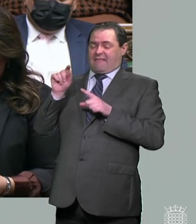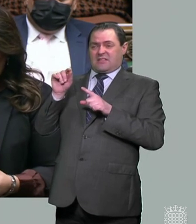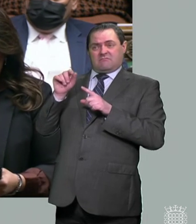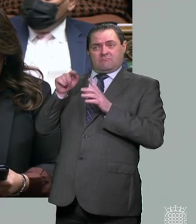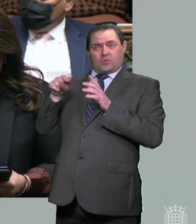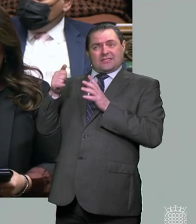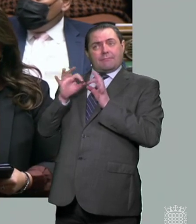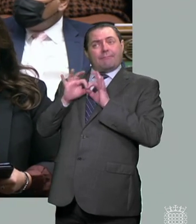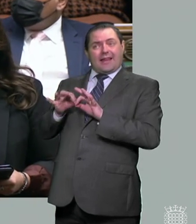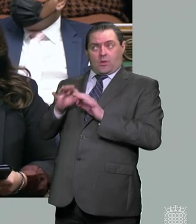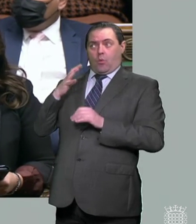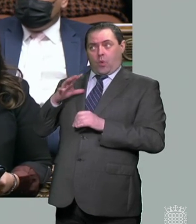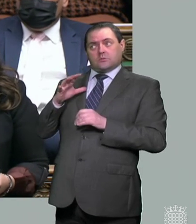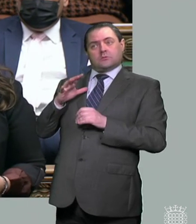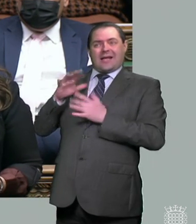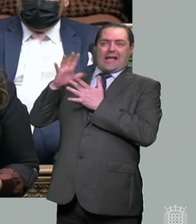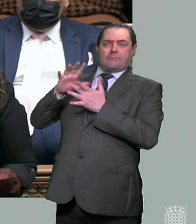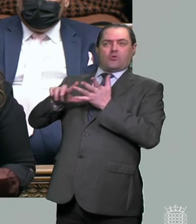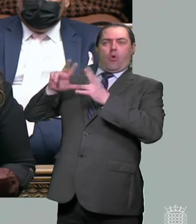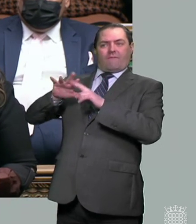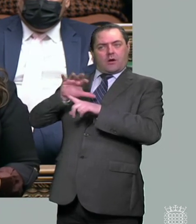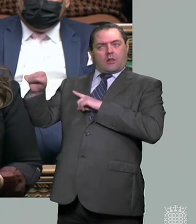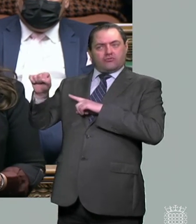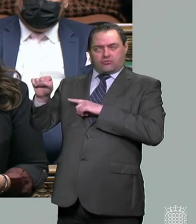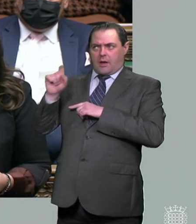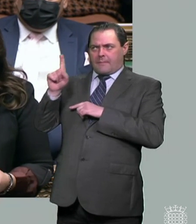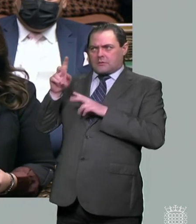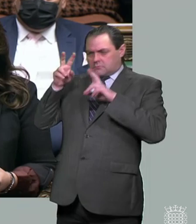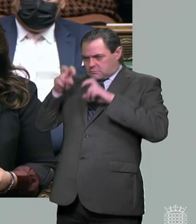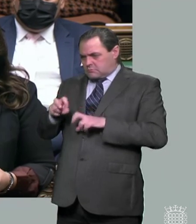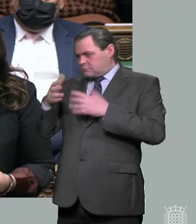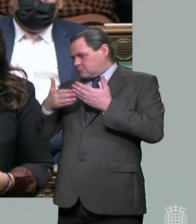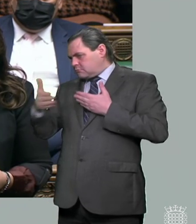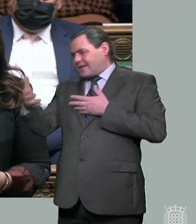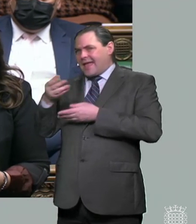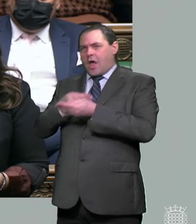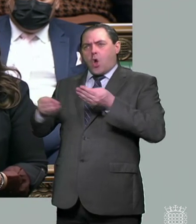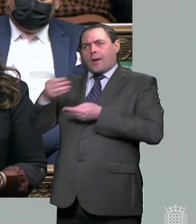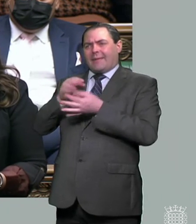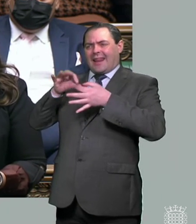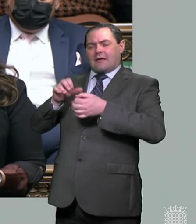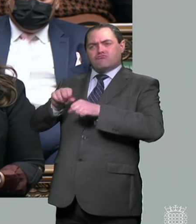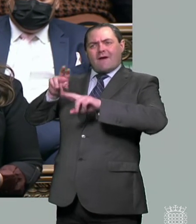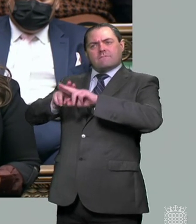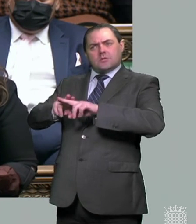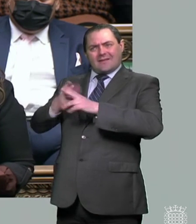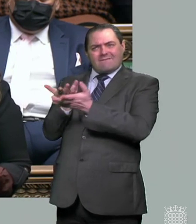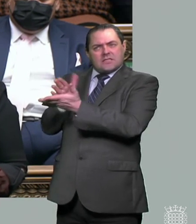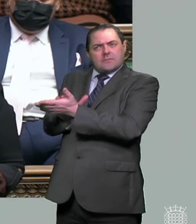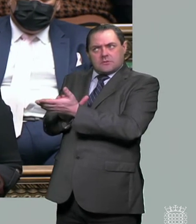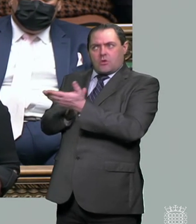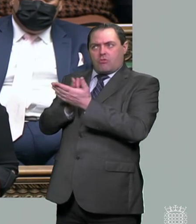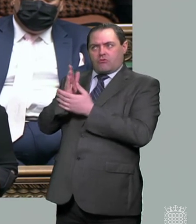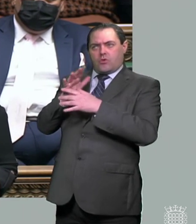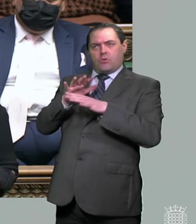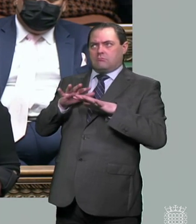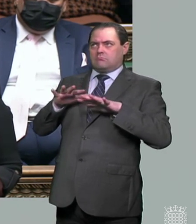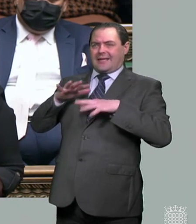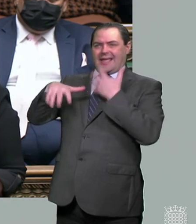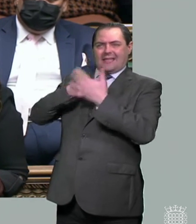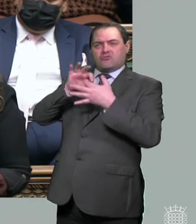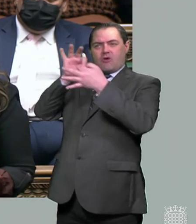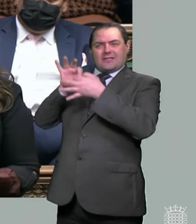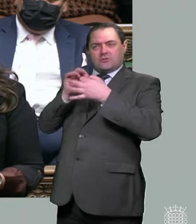Now, it comes out that no detailed analysis of the long-term economic benefits of investing in Bradford and the north through the integrated rail plan was carried out.